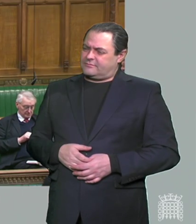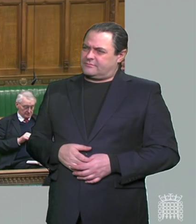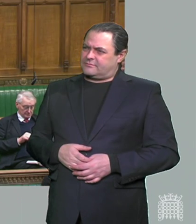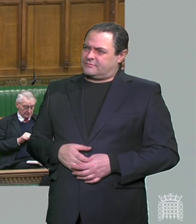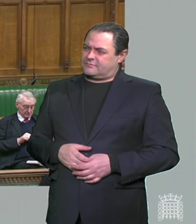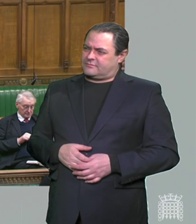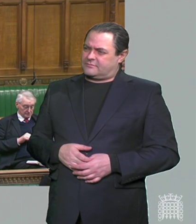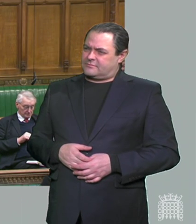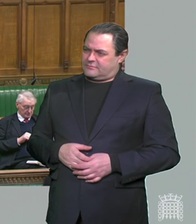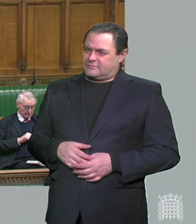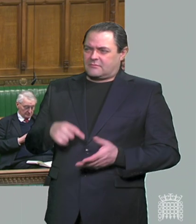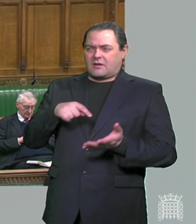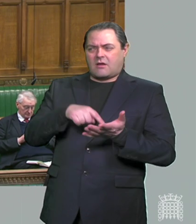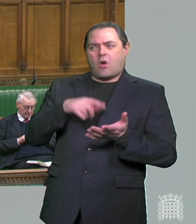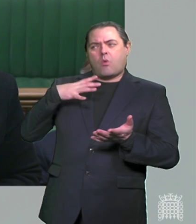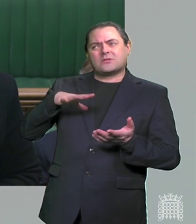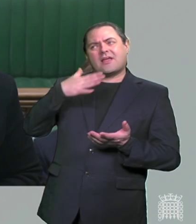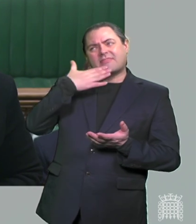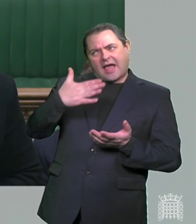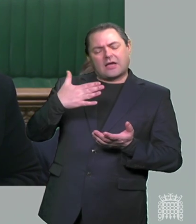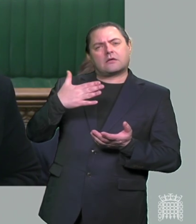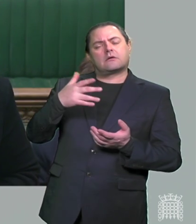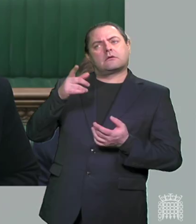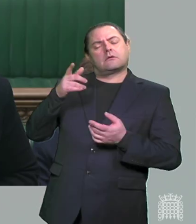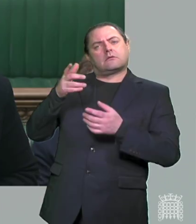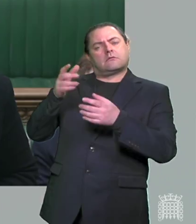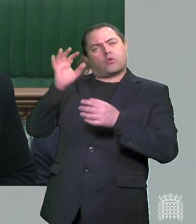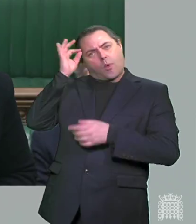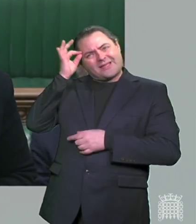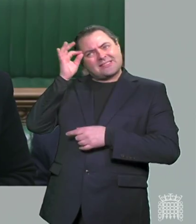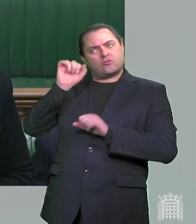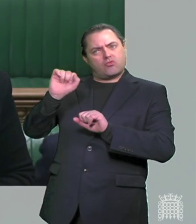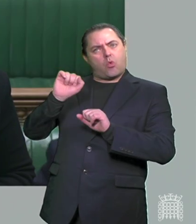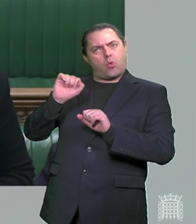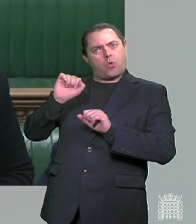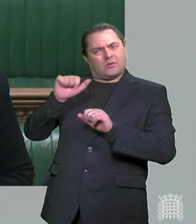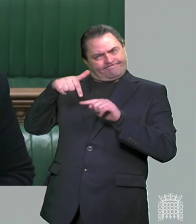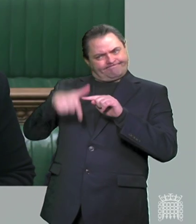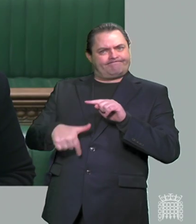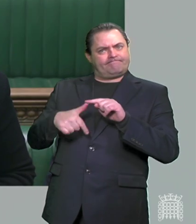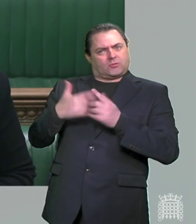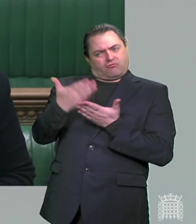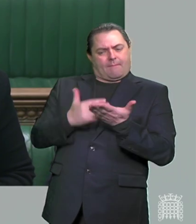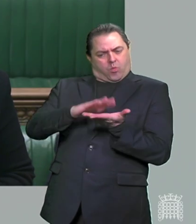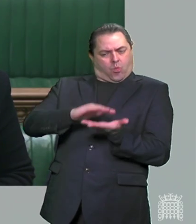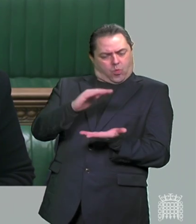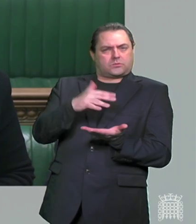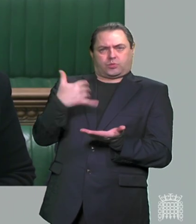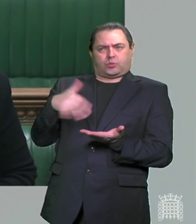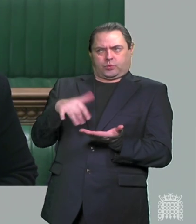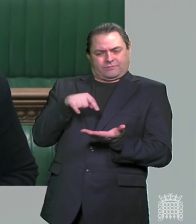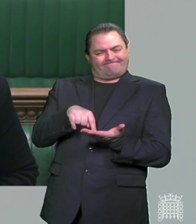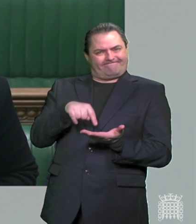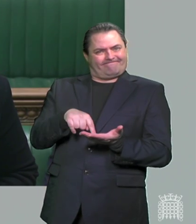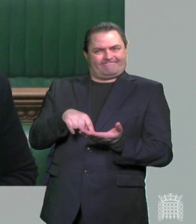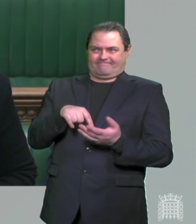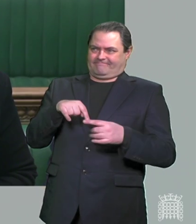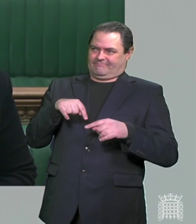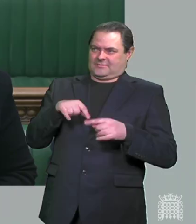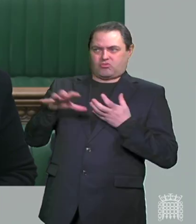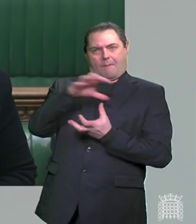I thank the House of Lords Constitution Committee for its thoughtful and detailed report, which highlights the complexity of this historic office.